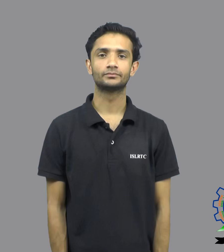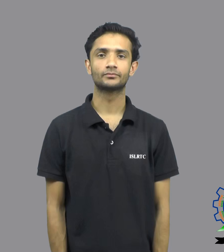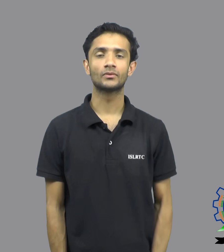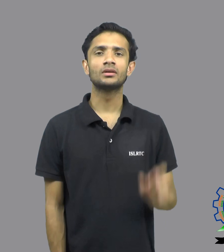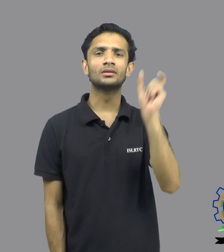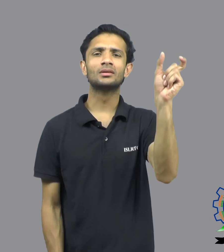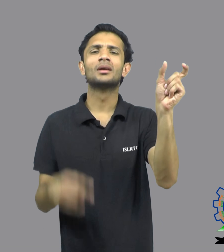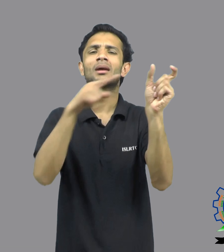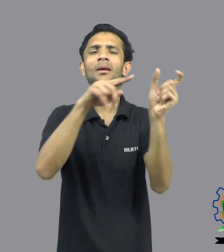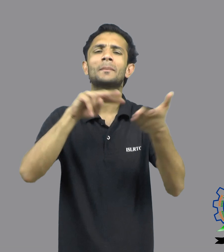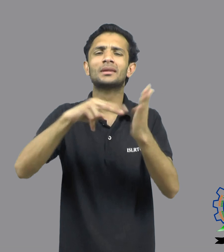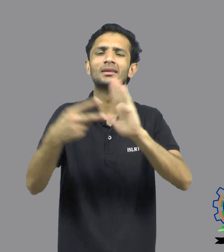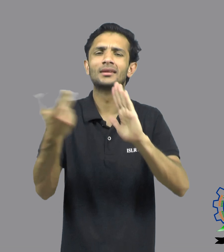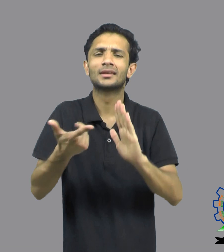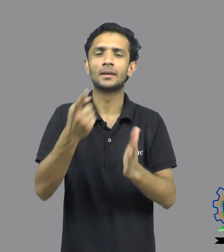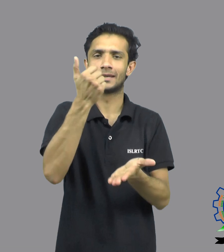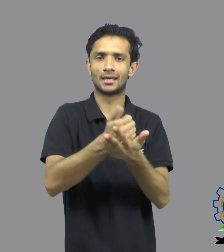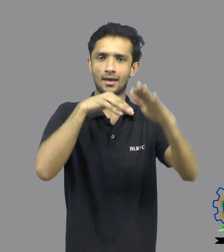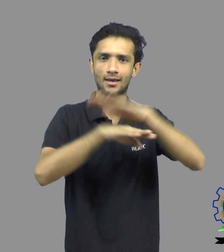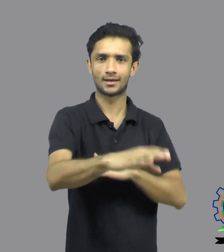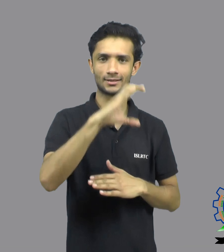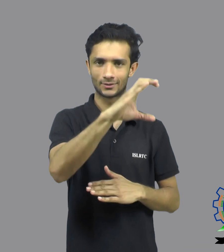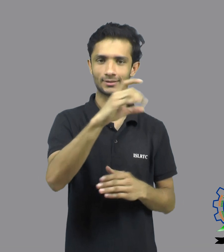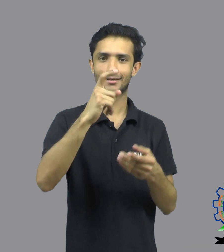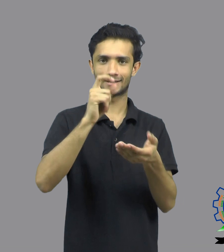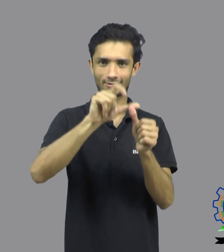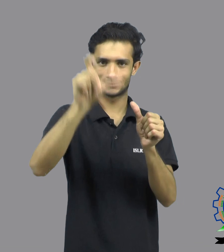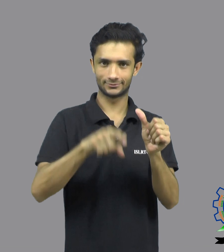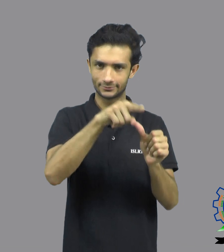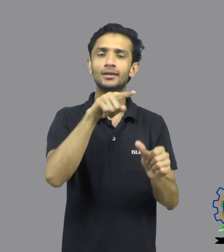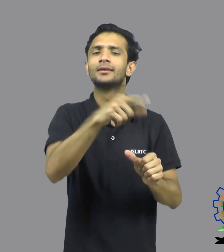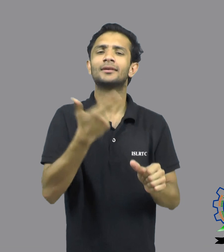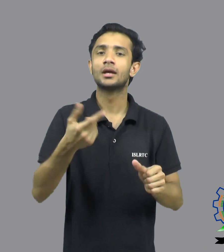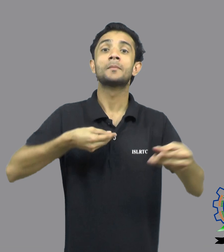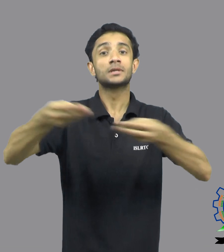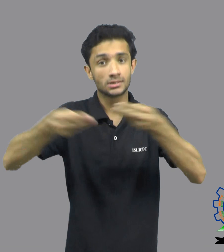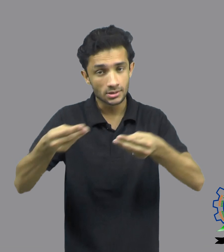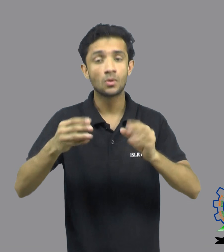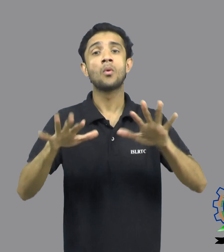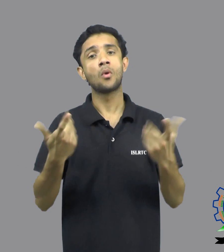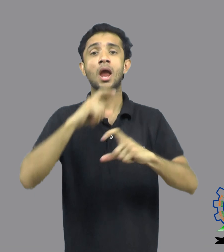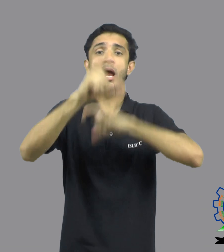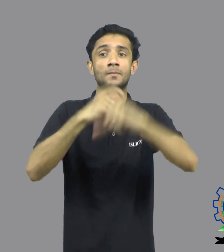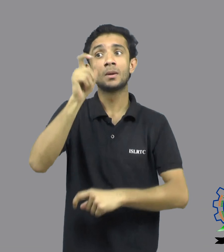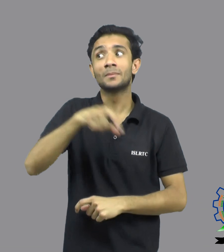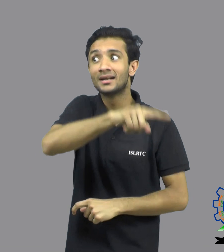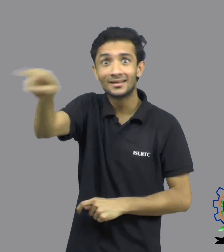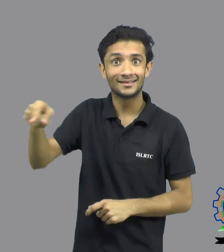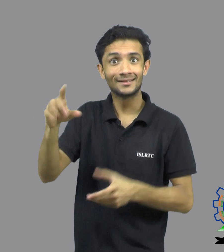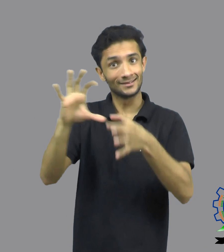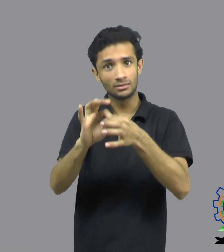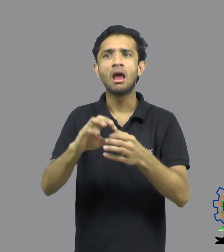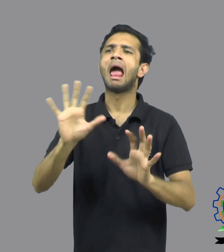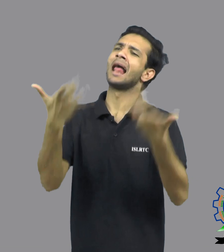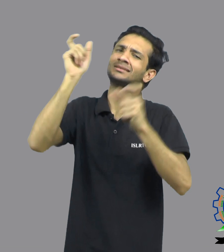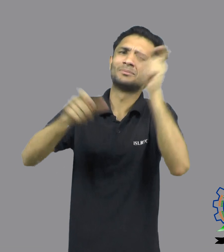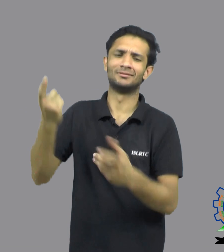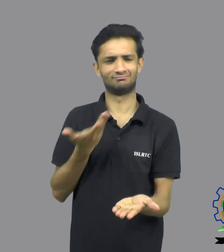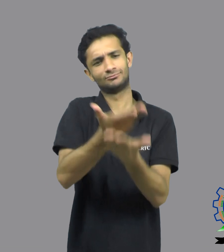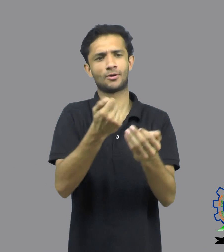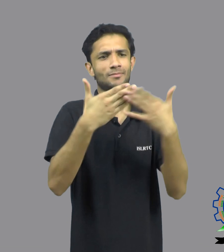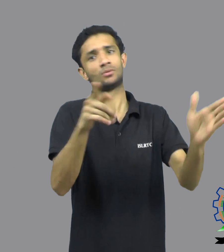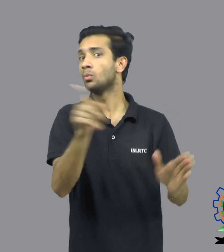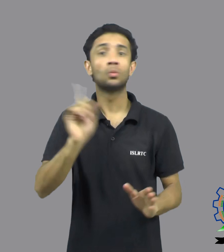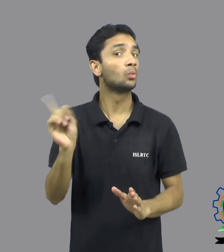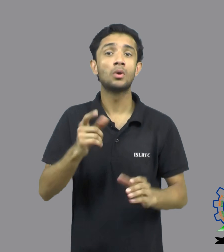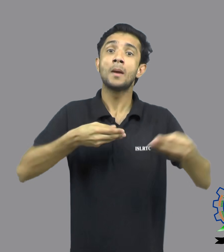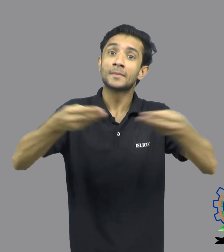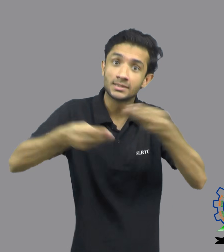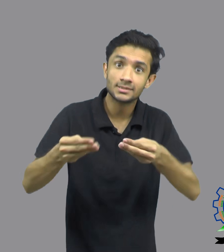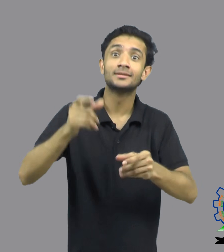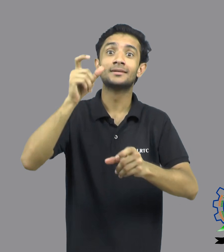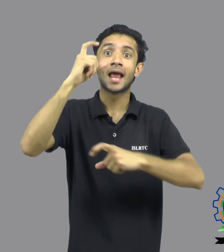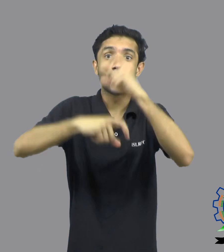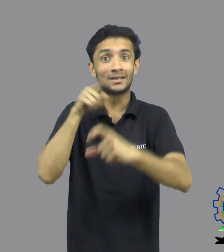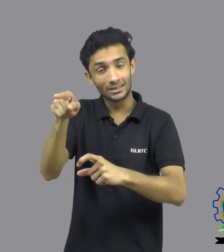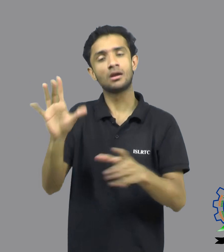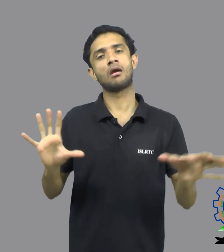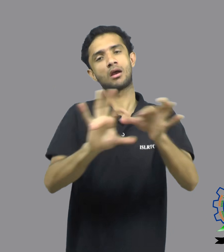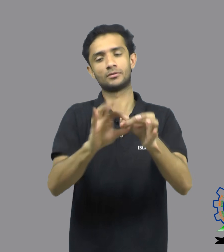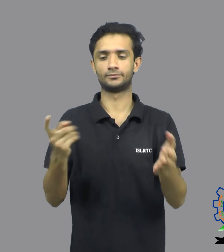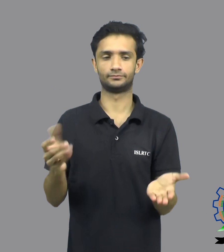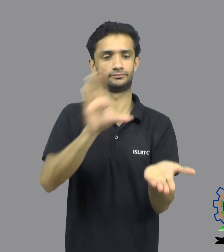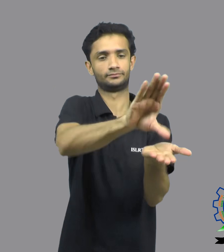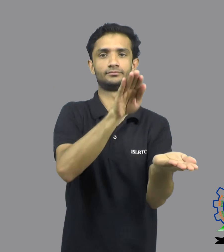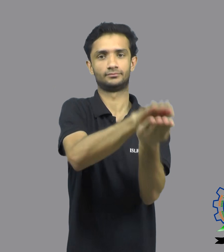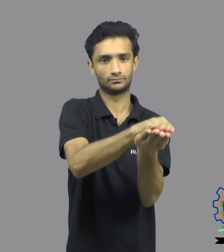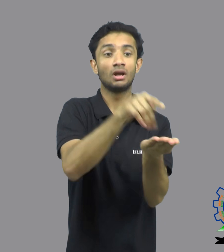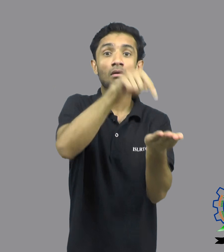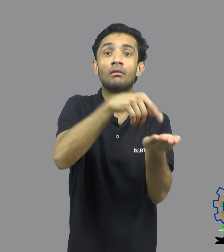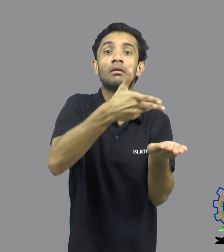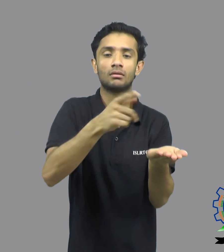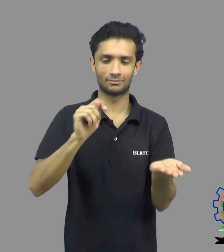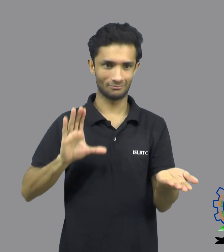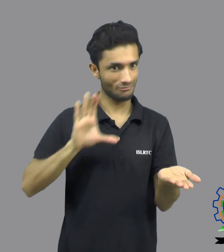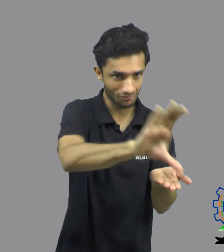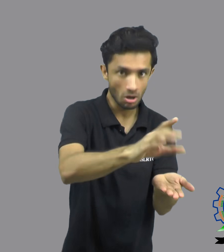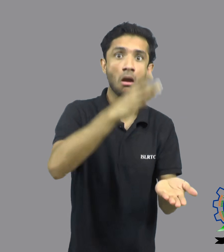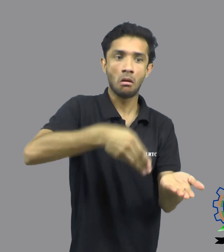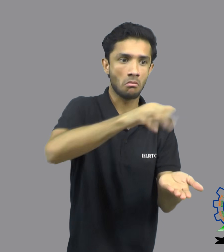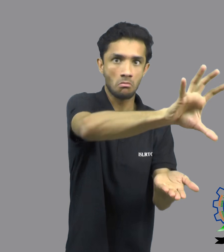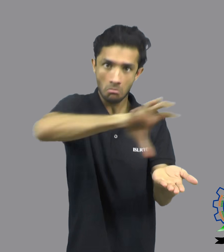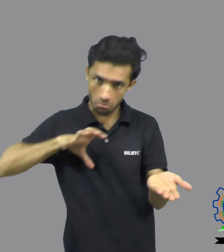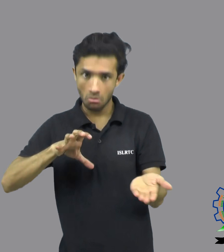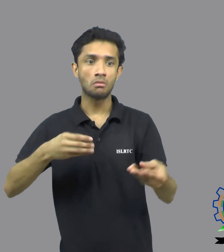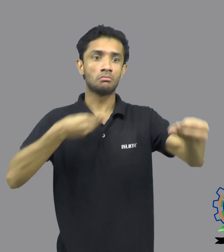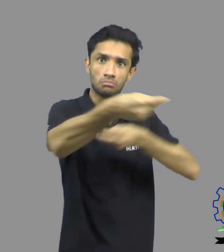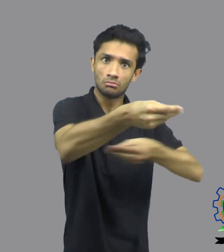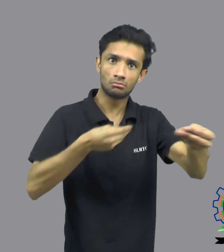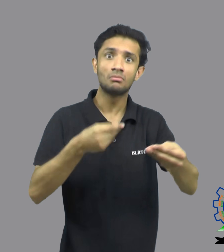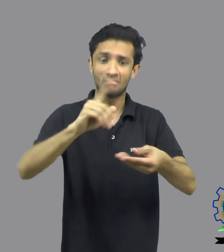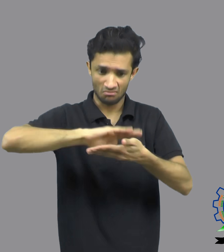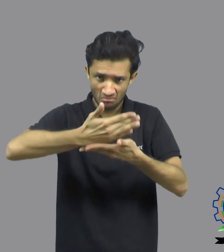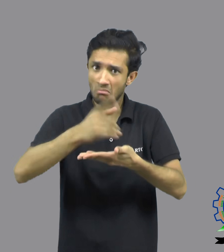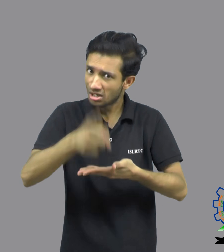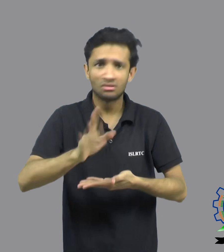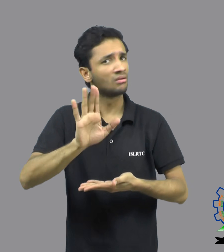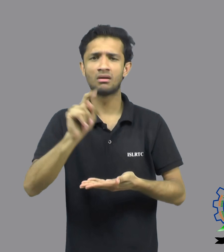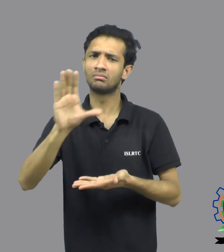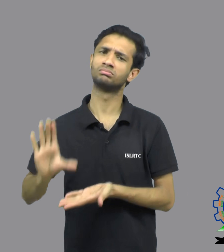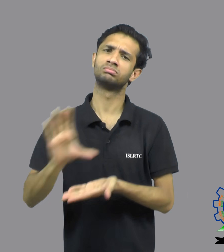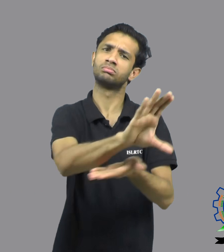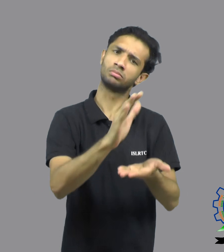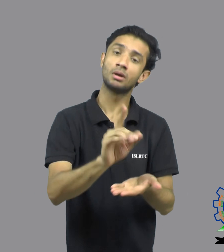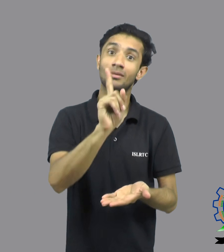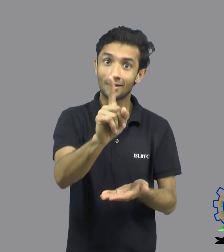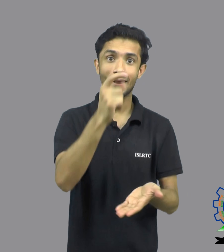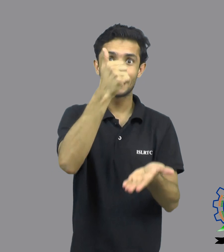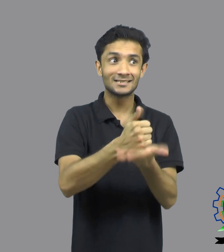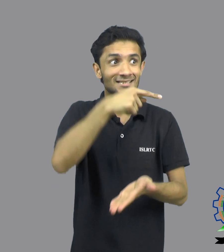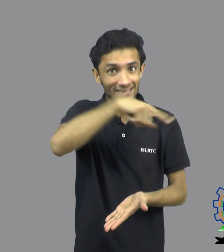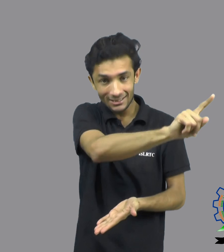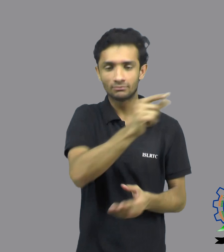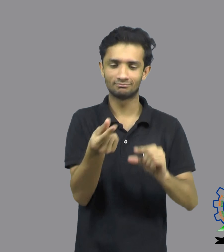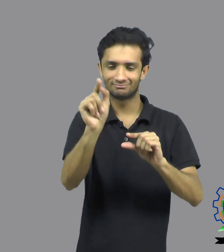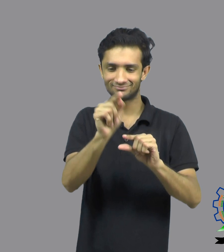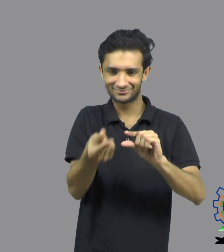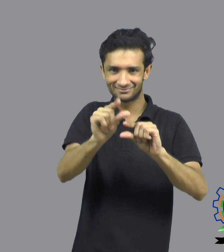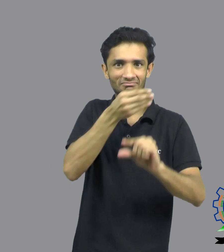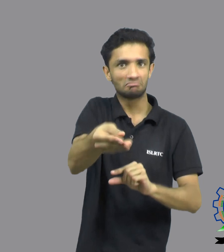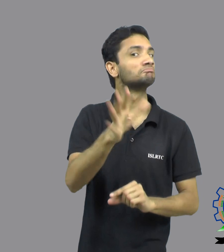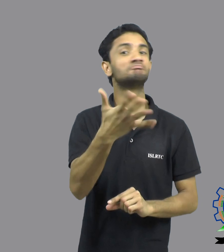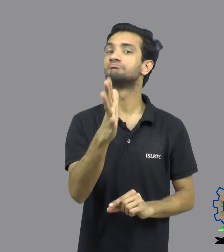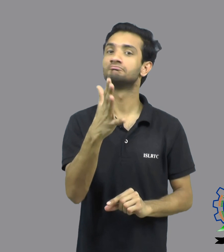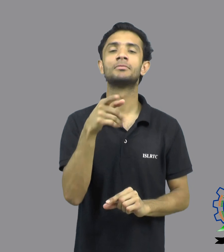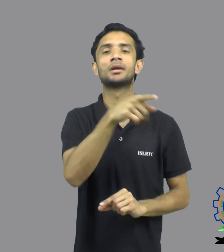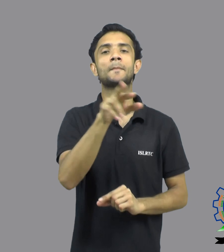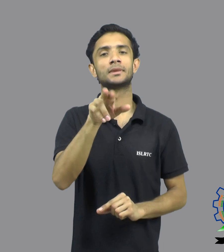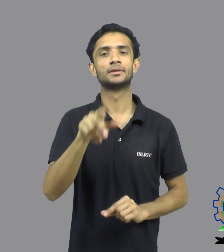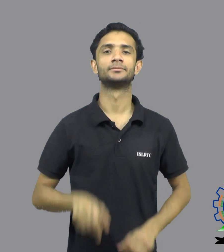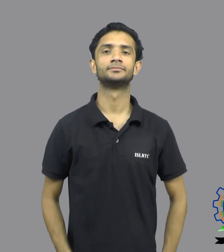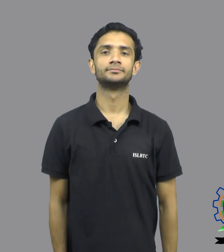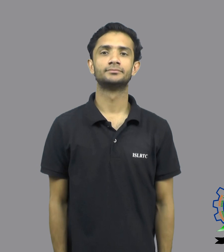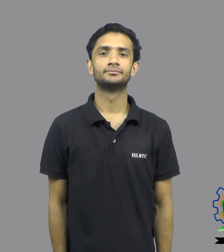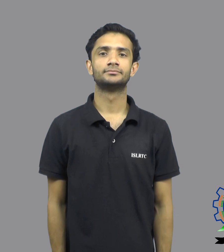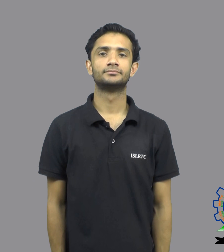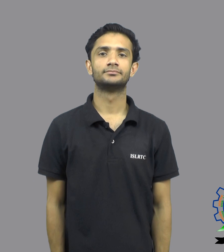Current Account